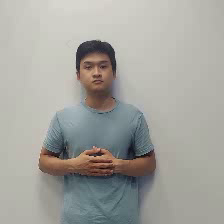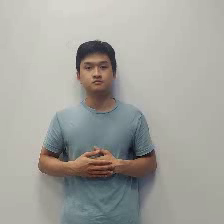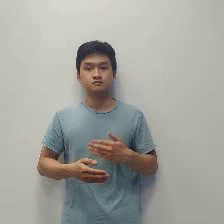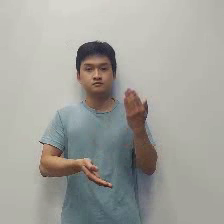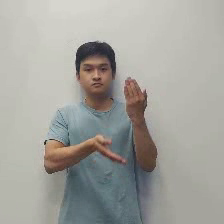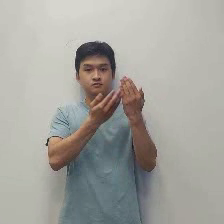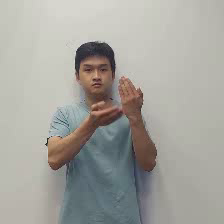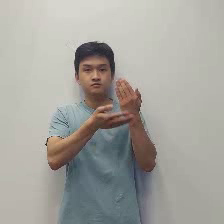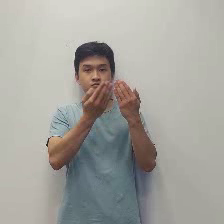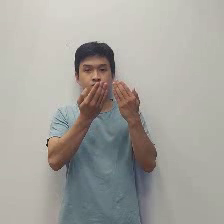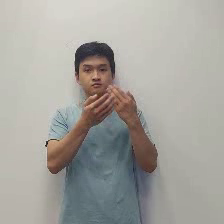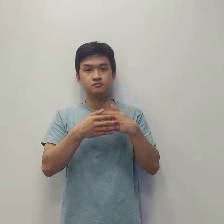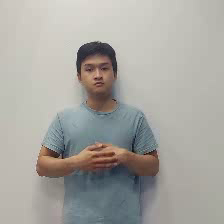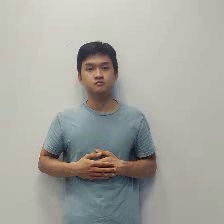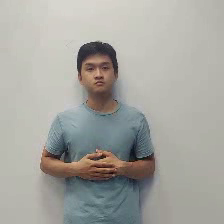Dễ